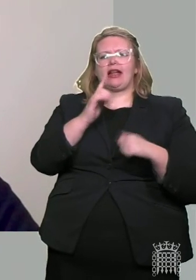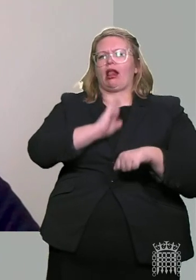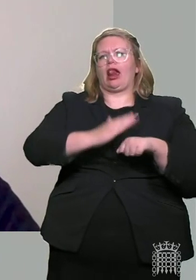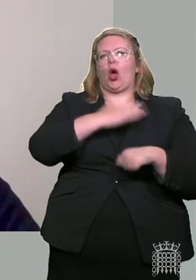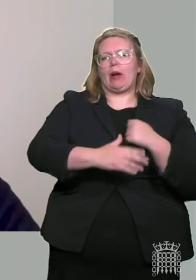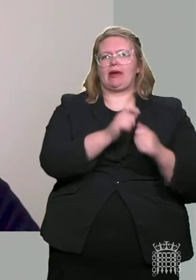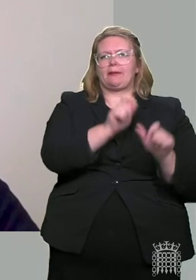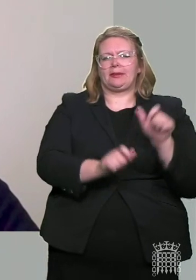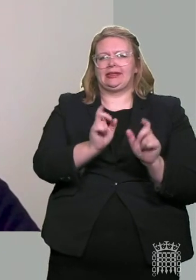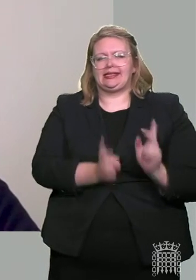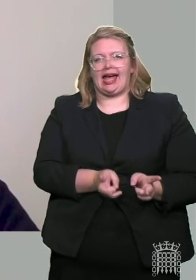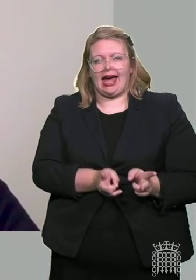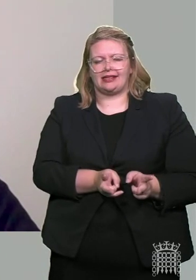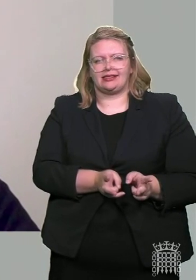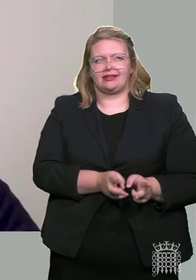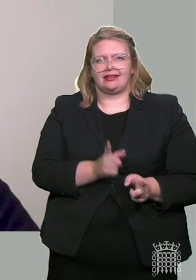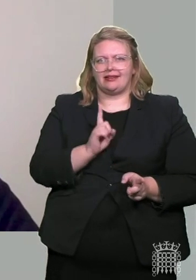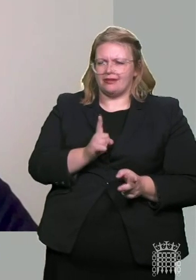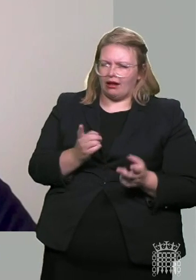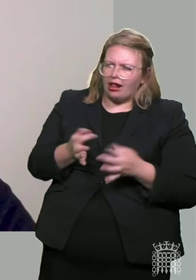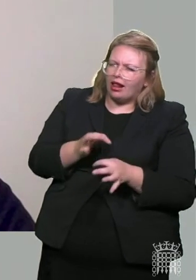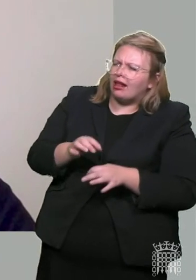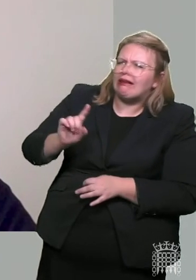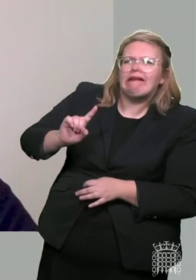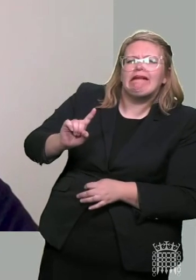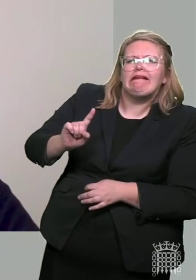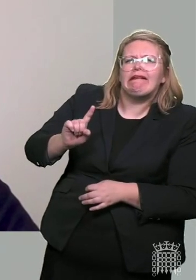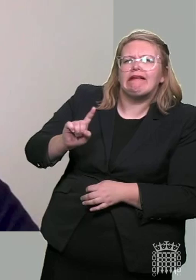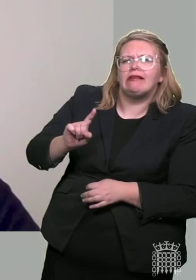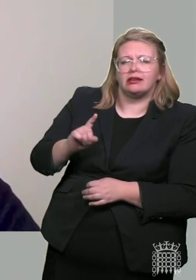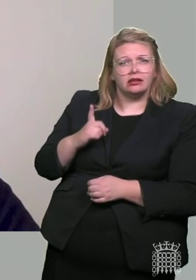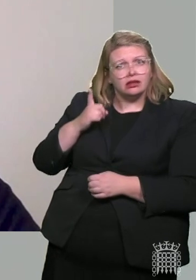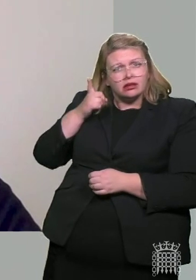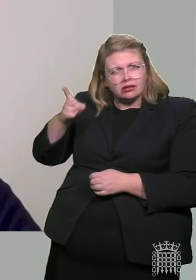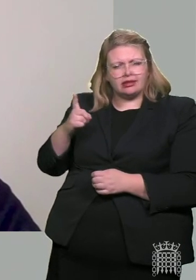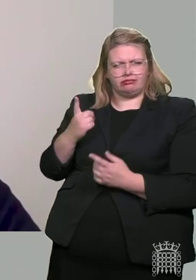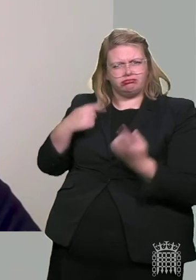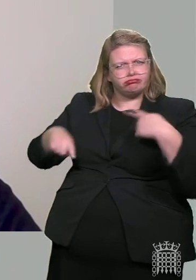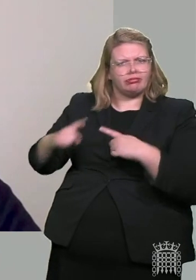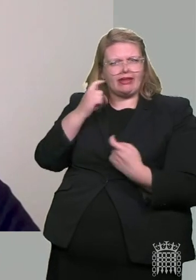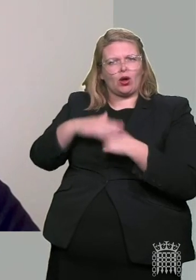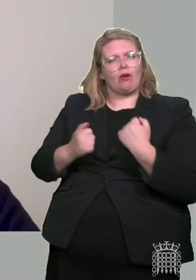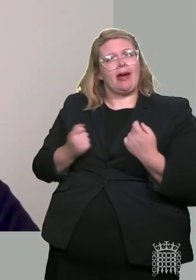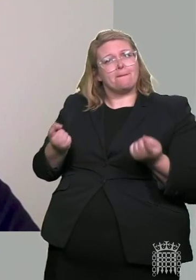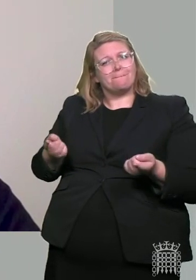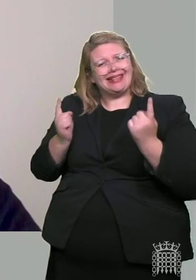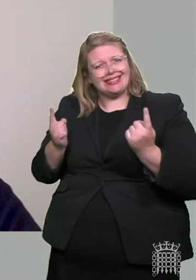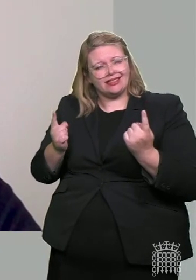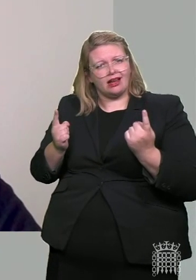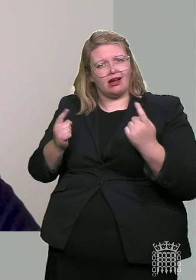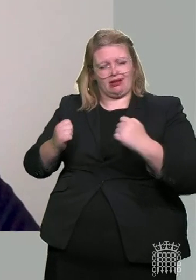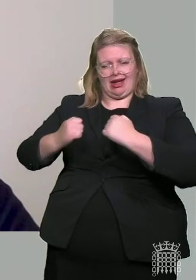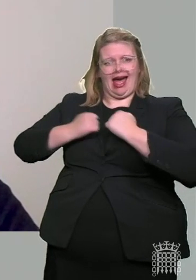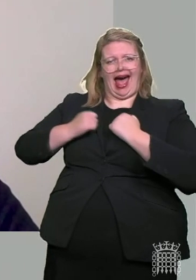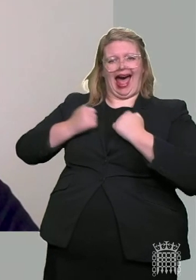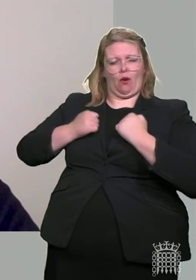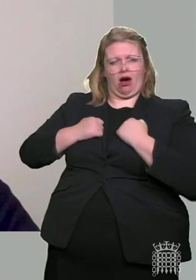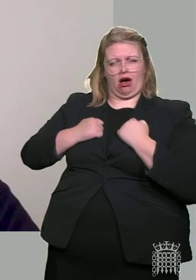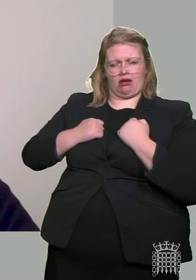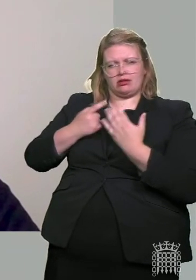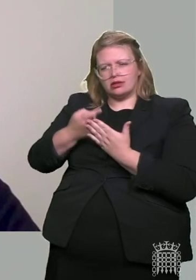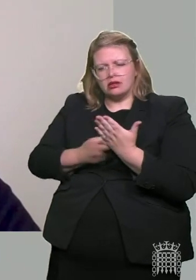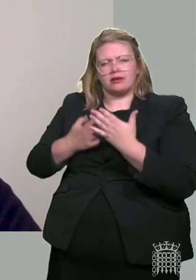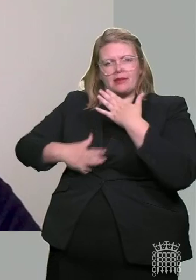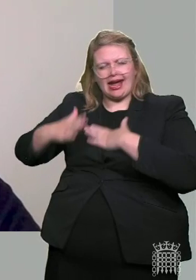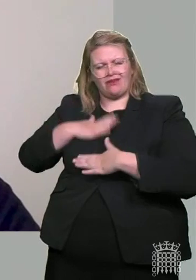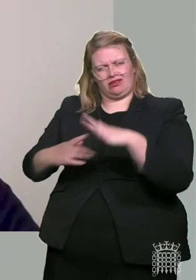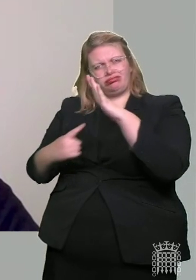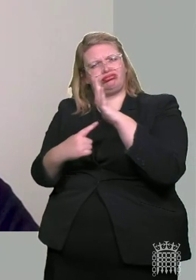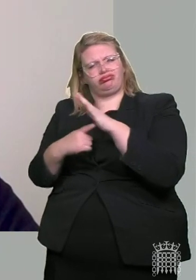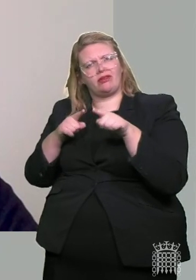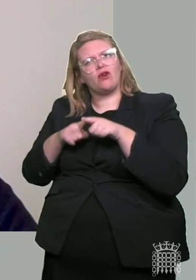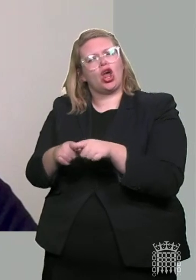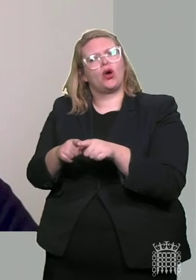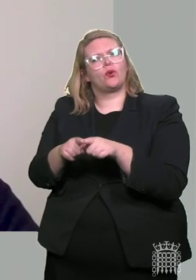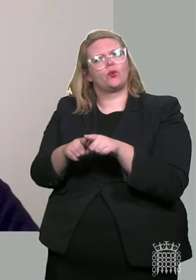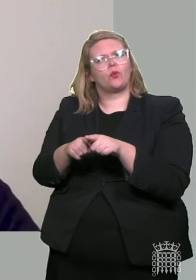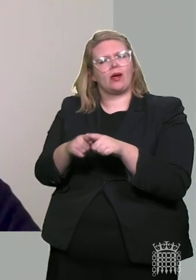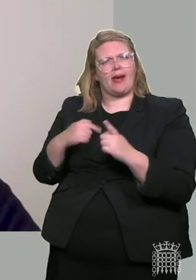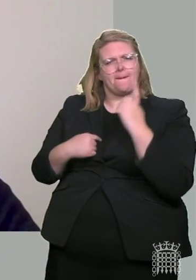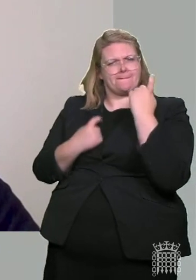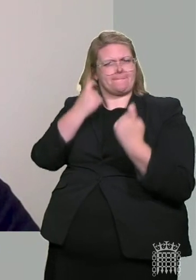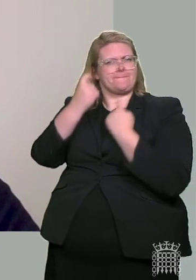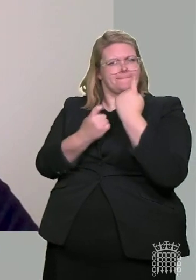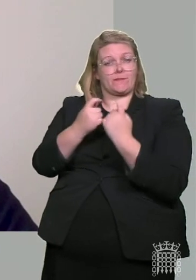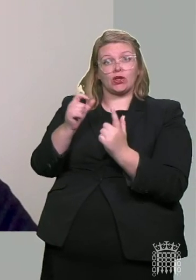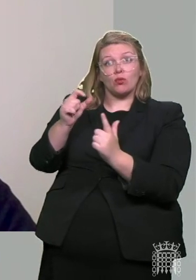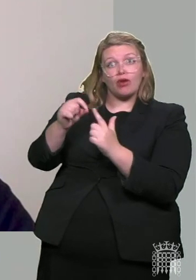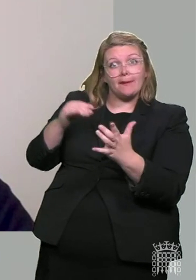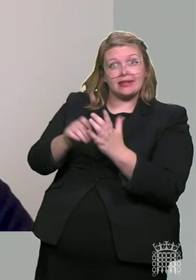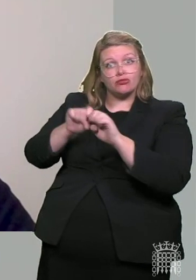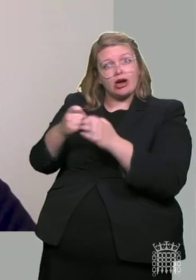Given that the sole judge on questions relating to the conduct of Ministers and the conduct of the Prime Minister is the Prime Minister himself, what happens when a Prime Minister goes rogue?